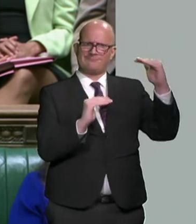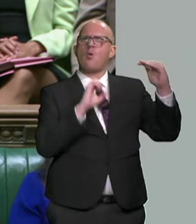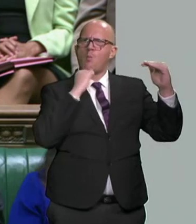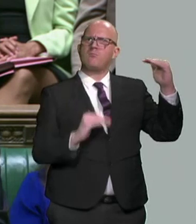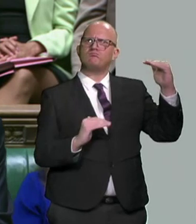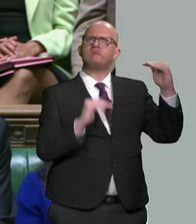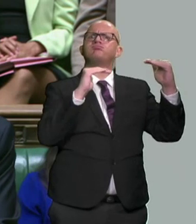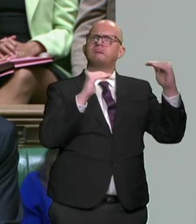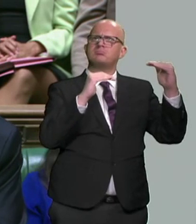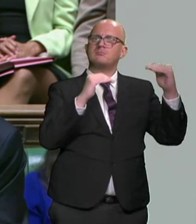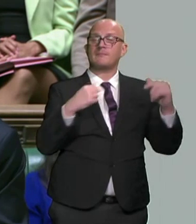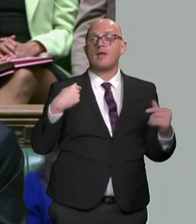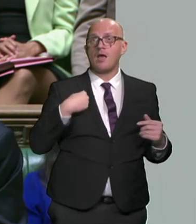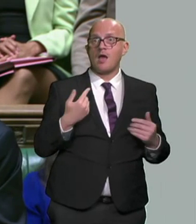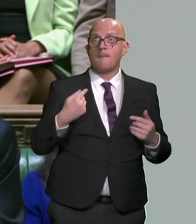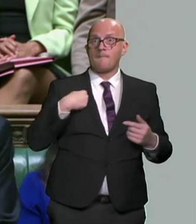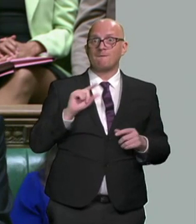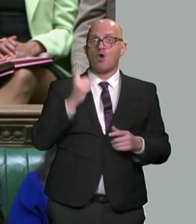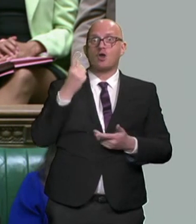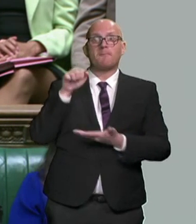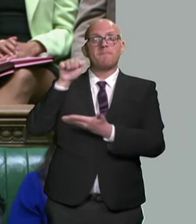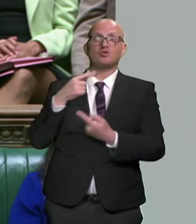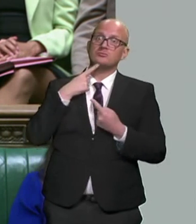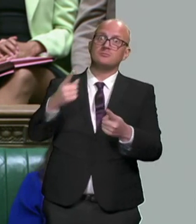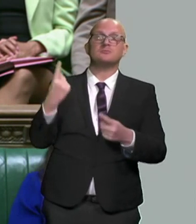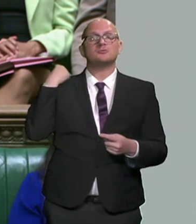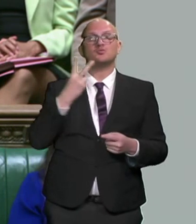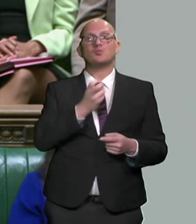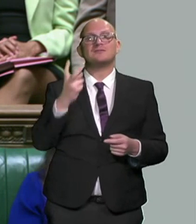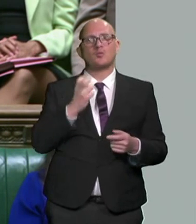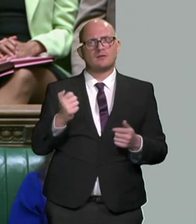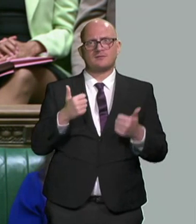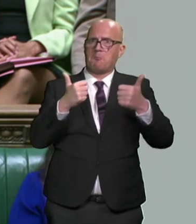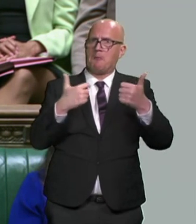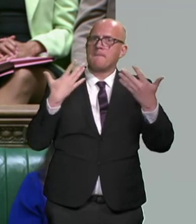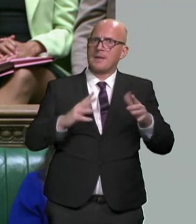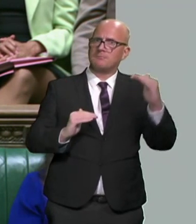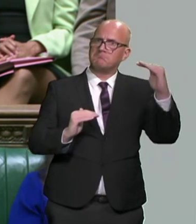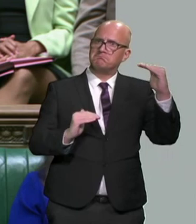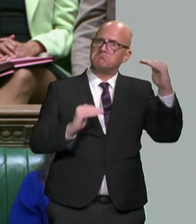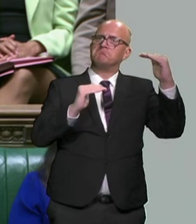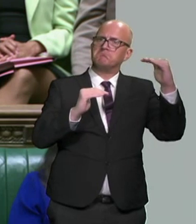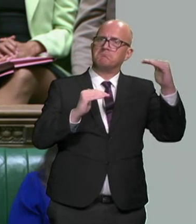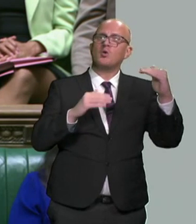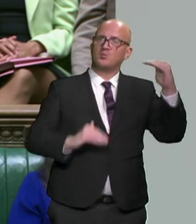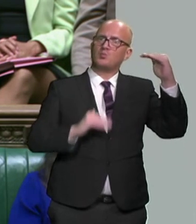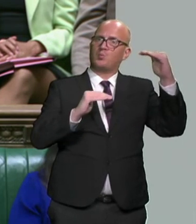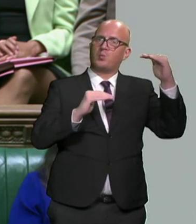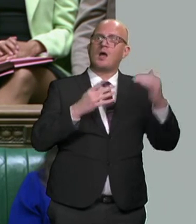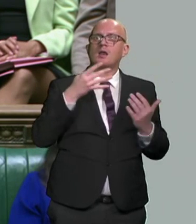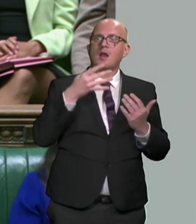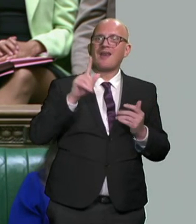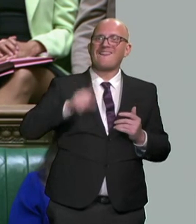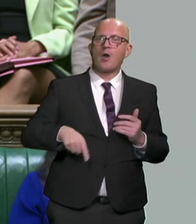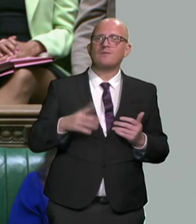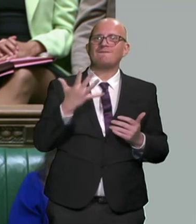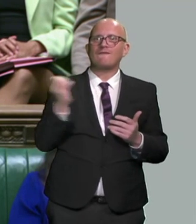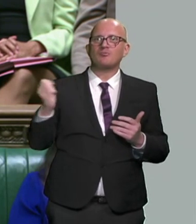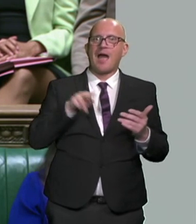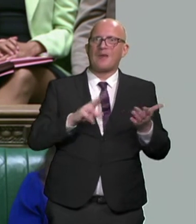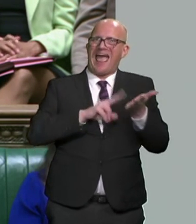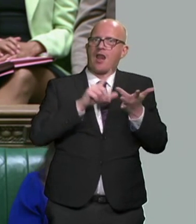We made a big step towards that goal in my first Budget in 2020, increasing the national insurance threshold to £9,500.